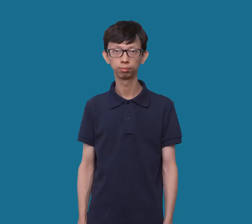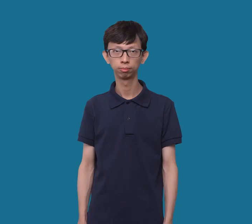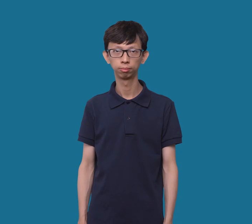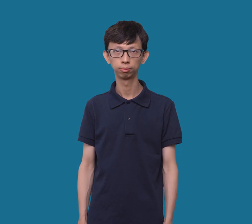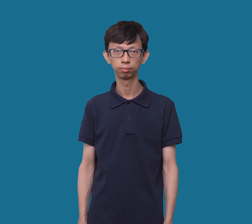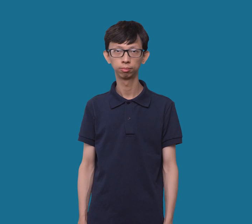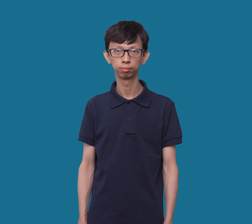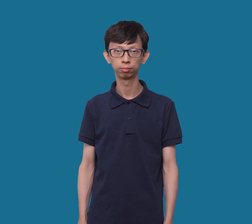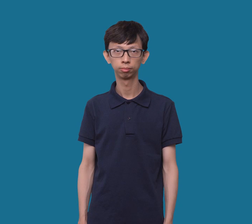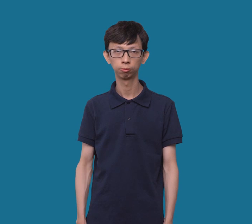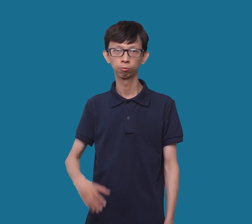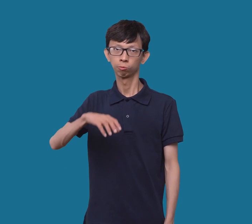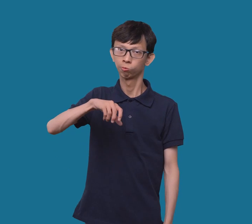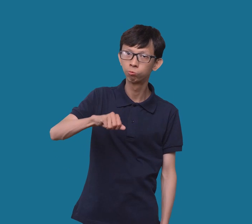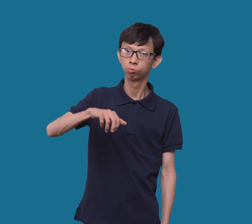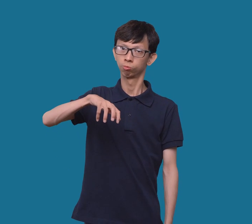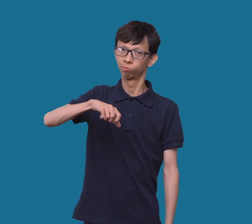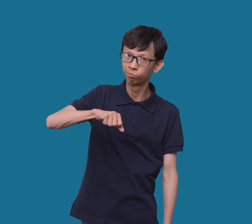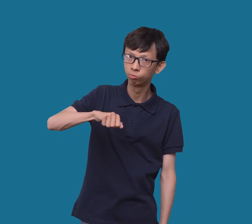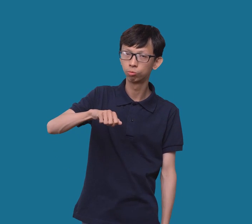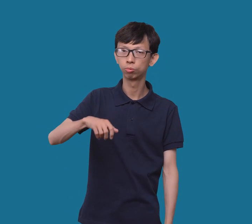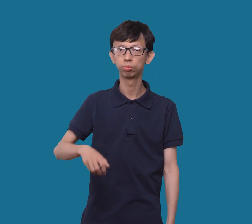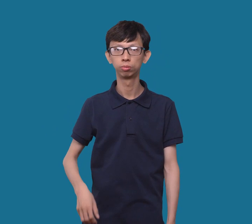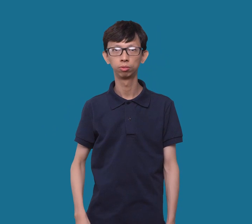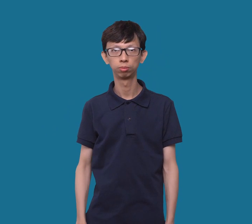vắt cam